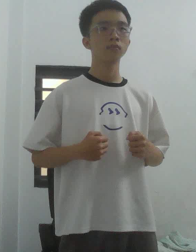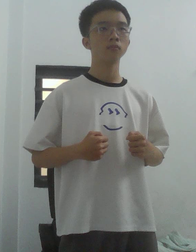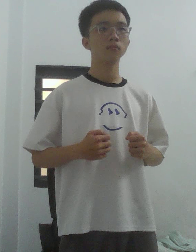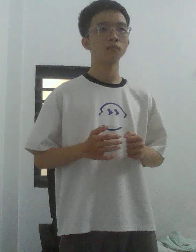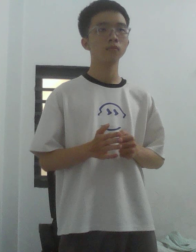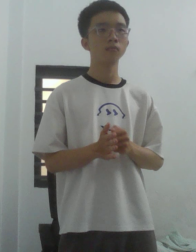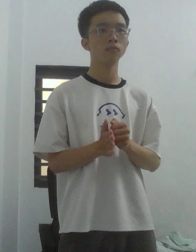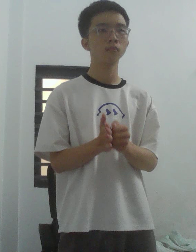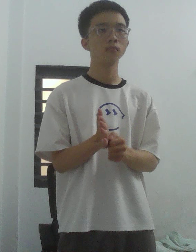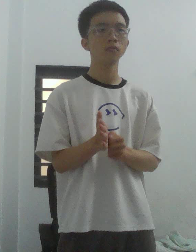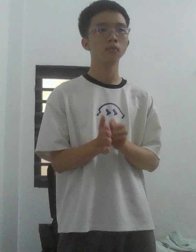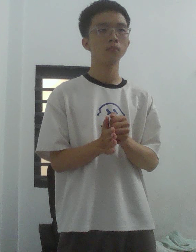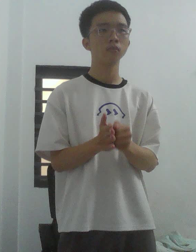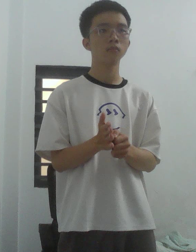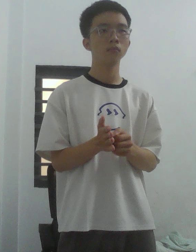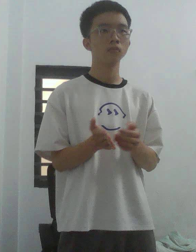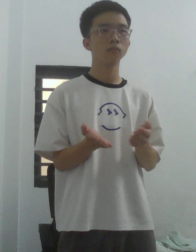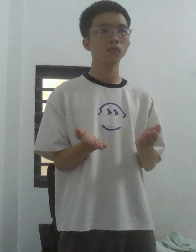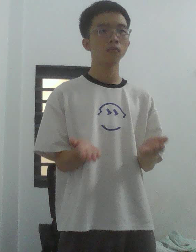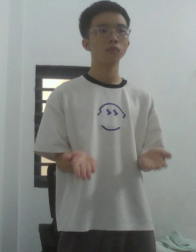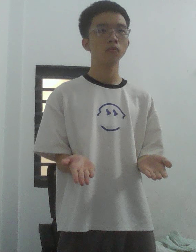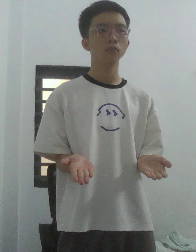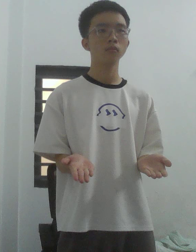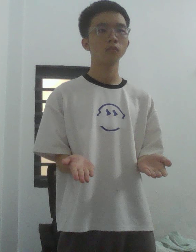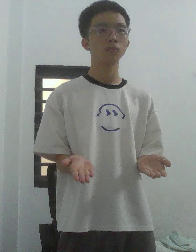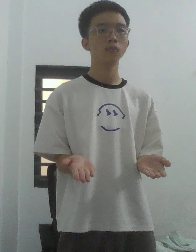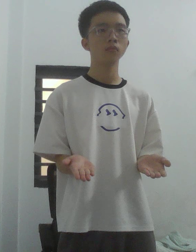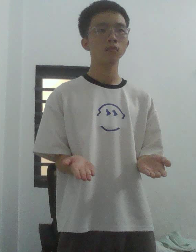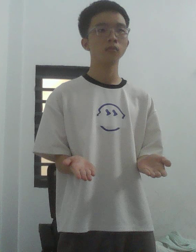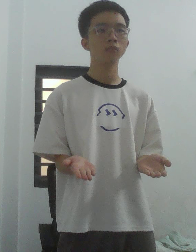thang nay